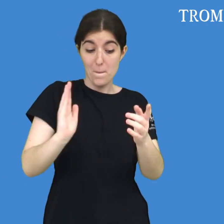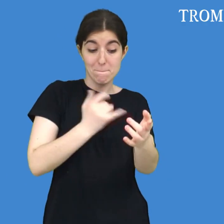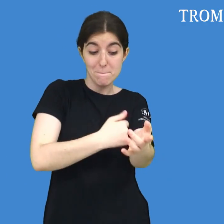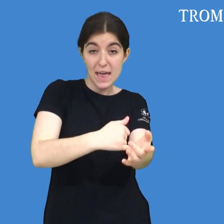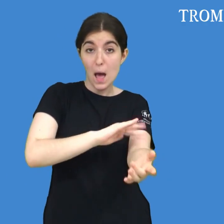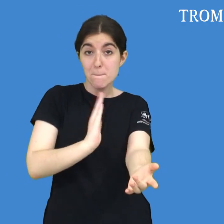vena